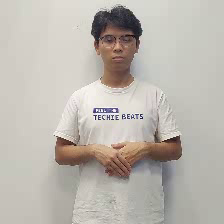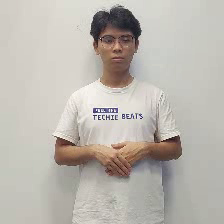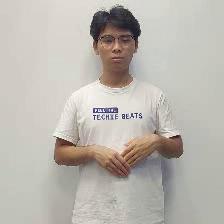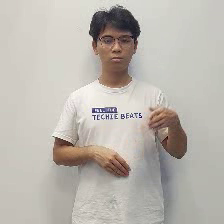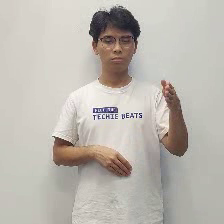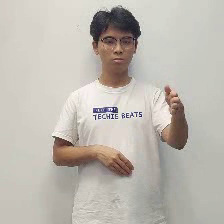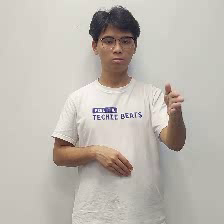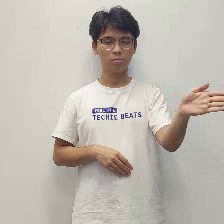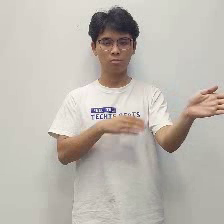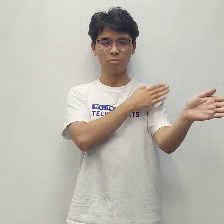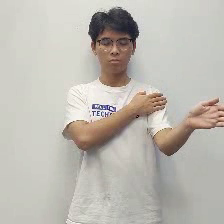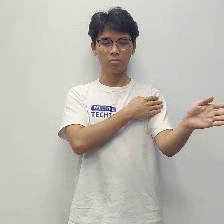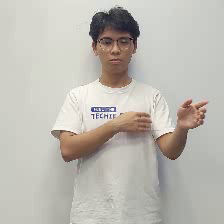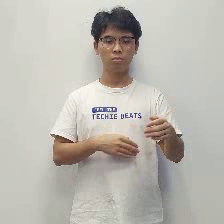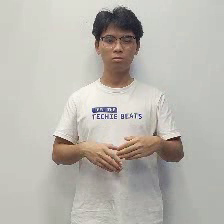Rẽ trái